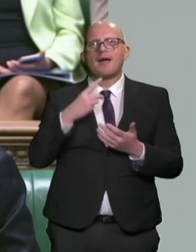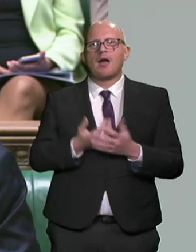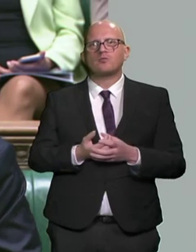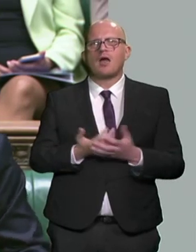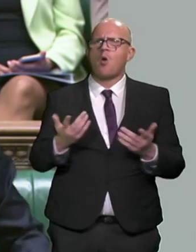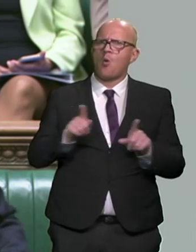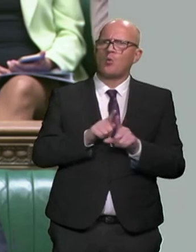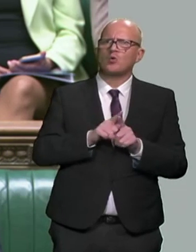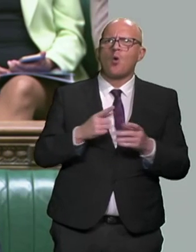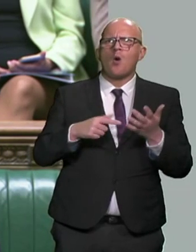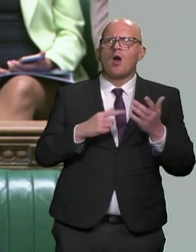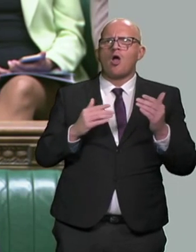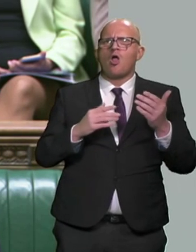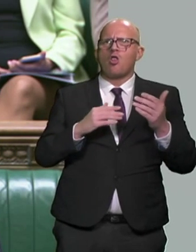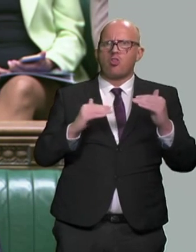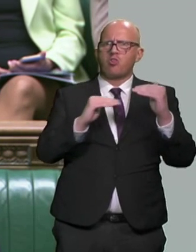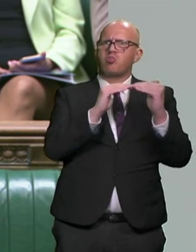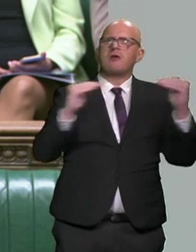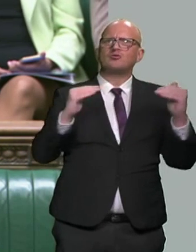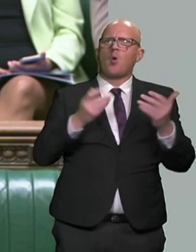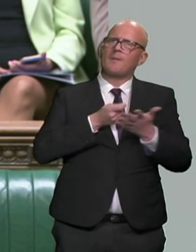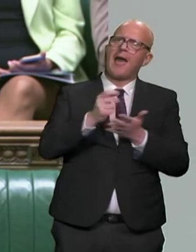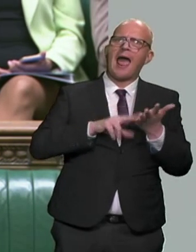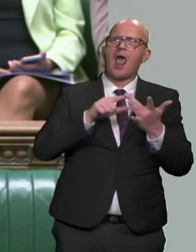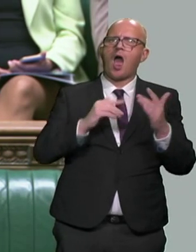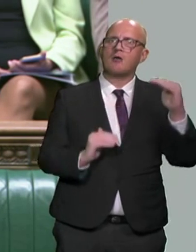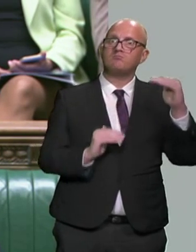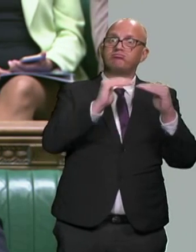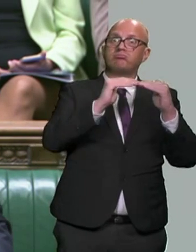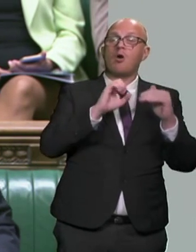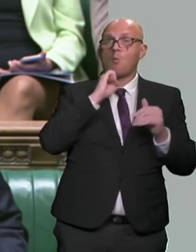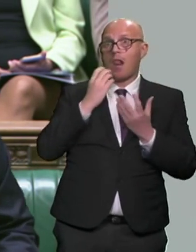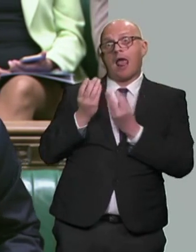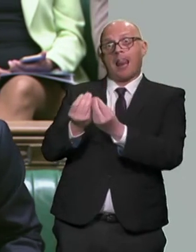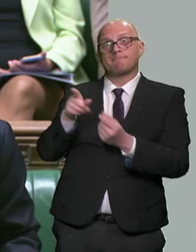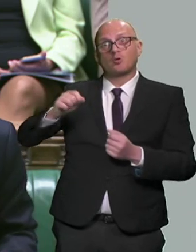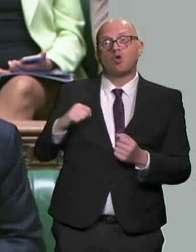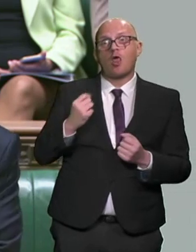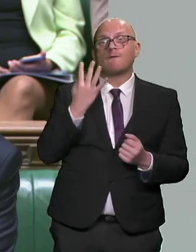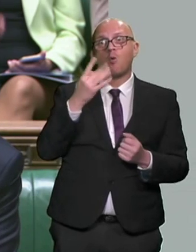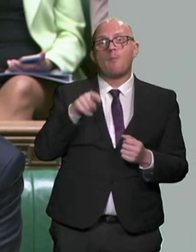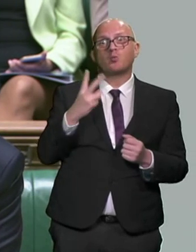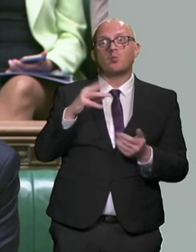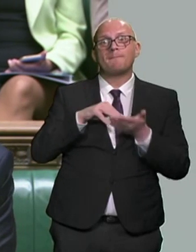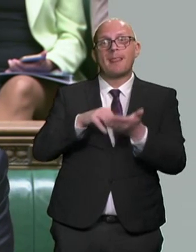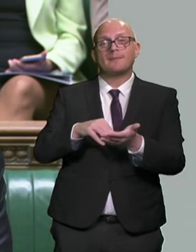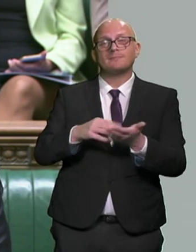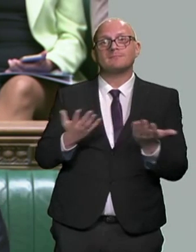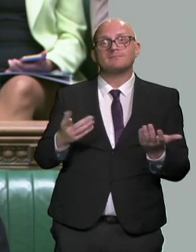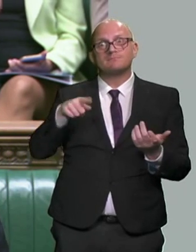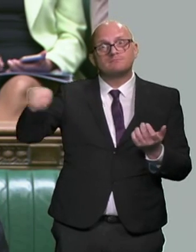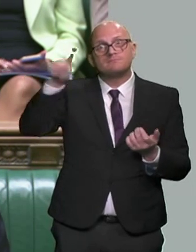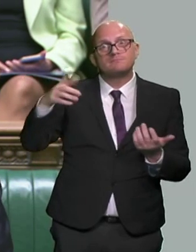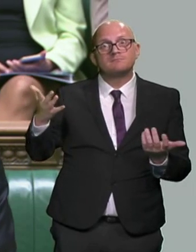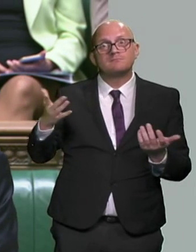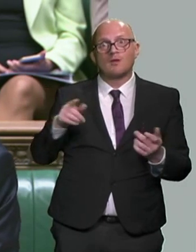That £6 billion tax cut will help 2.4 million people in Scotland, starting in just a few months’ time.